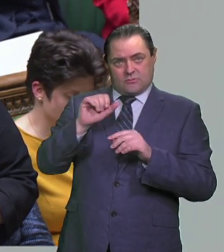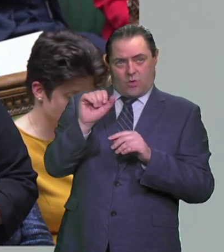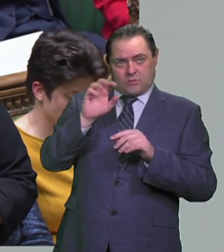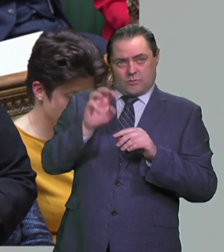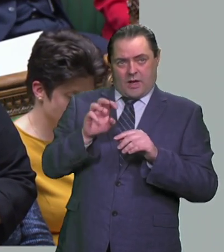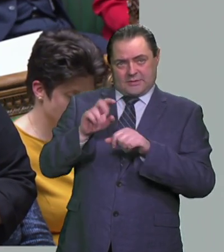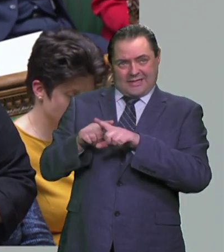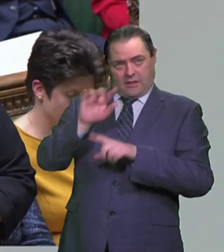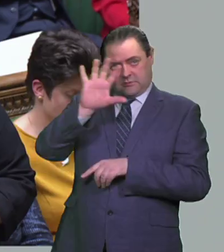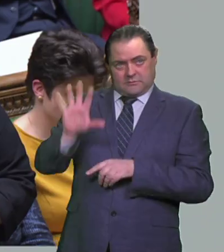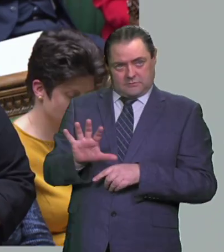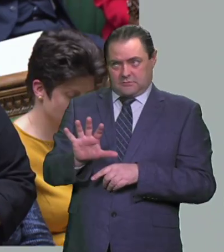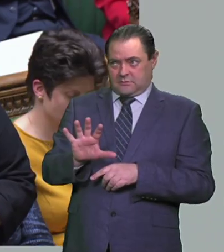Would the Secretary of State see that as a win-win?